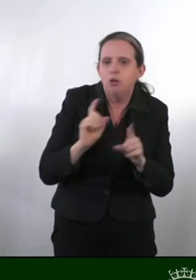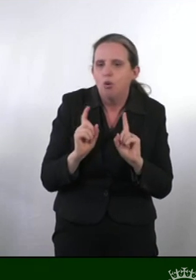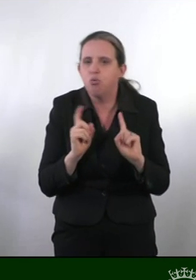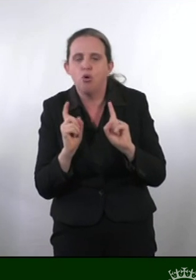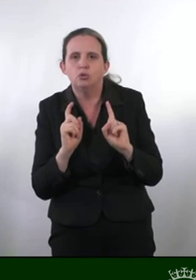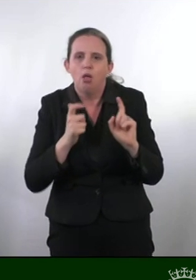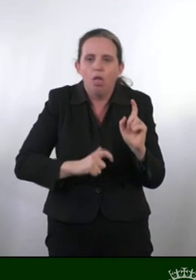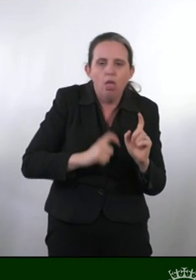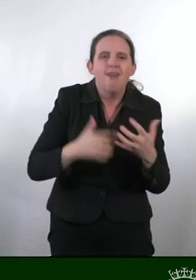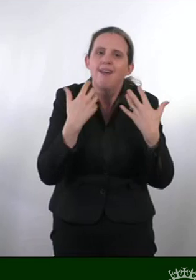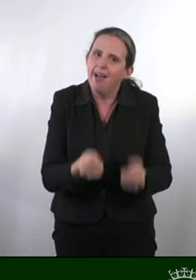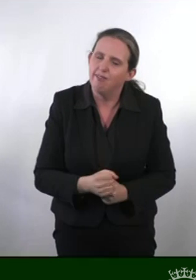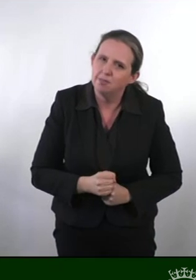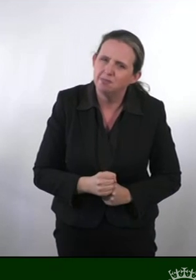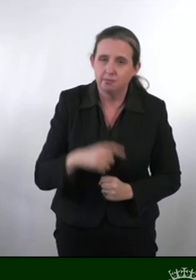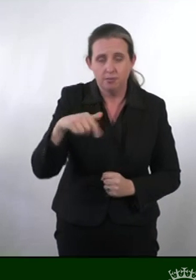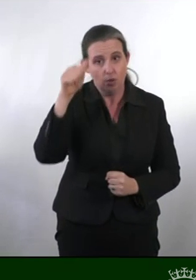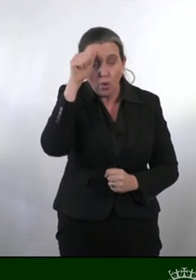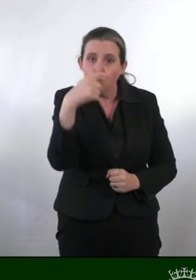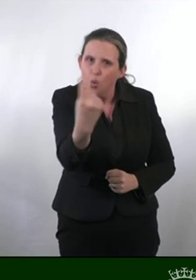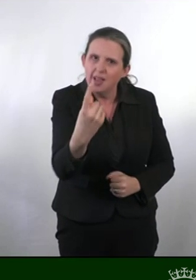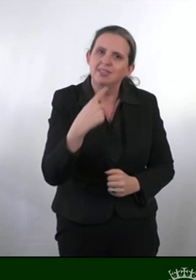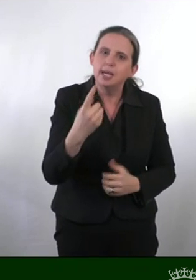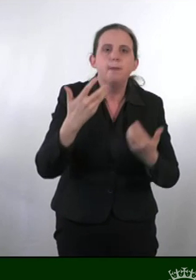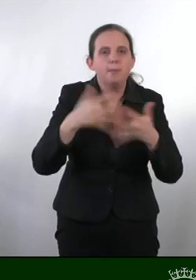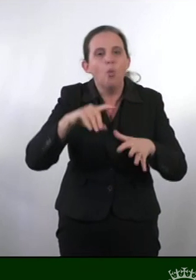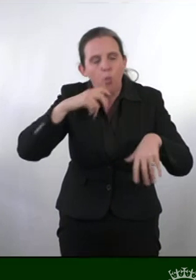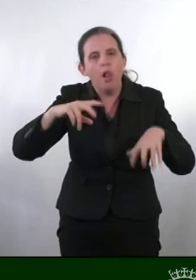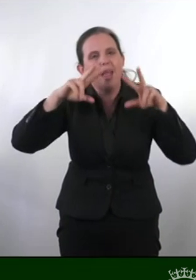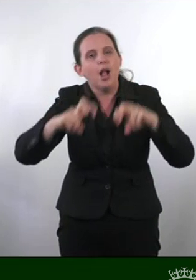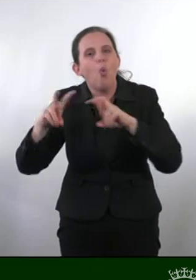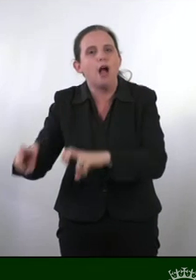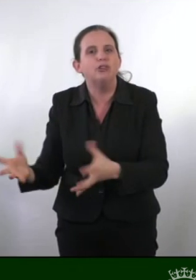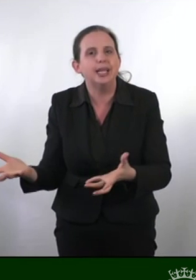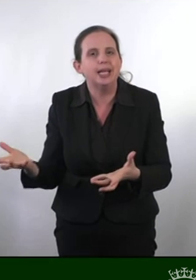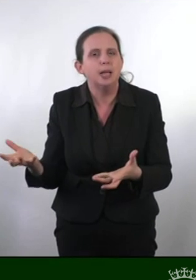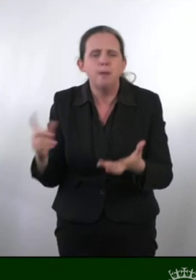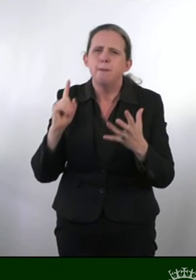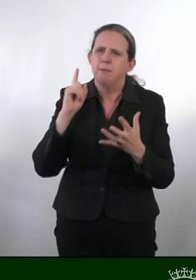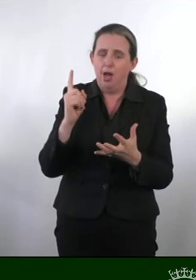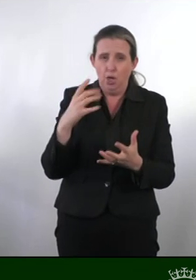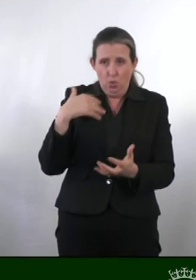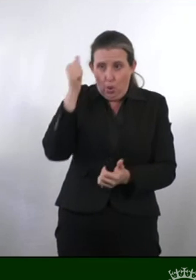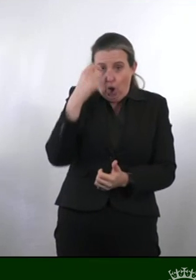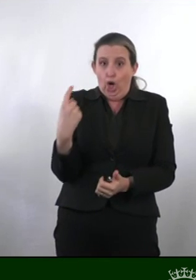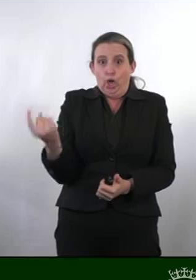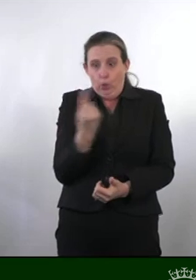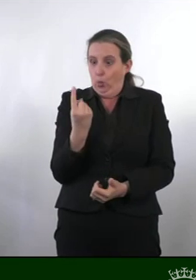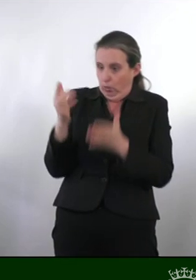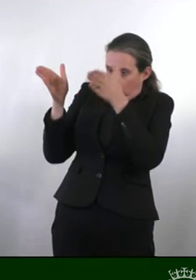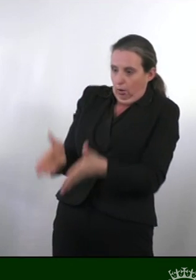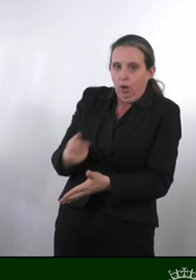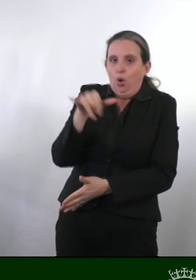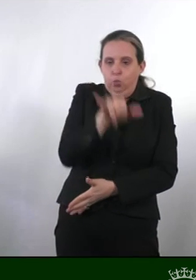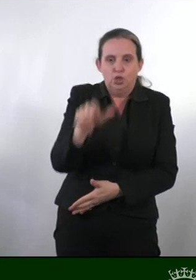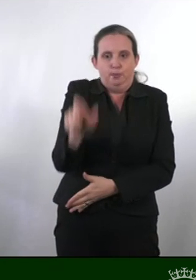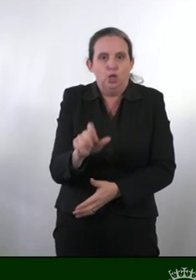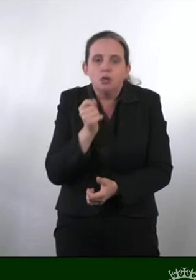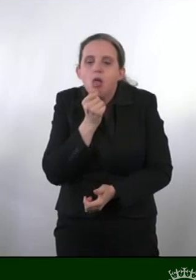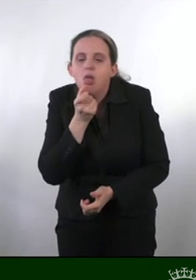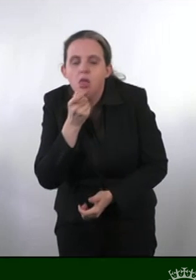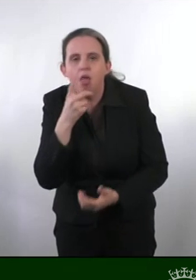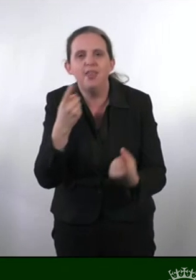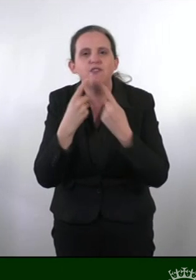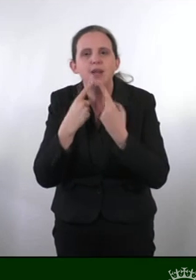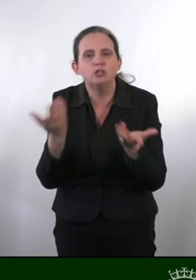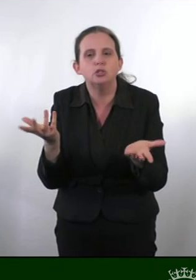I know there is supposed to be an inquiry under way, but can the Prime Minister tell us, is he any closer to working out who in his Government is leaking this vital information?